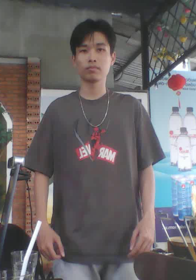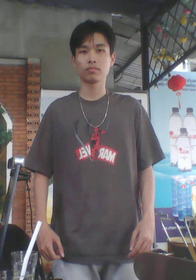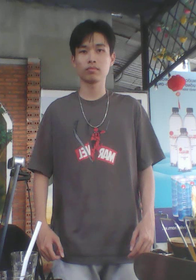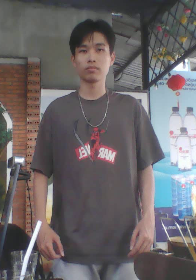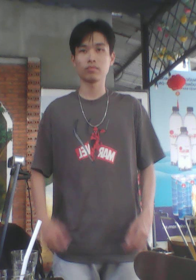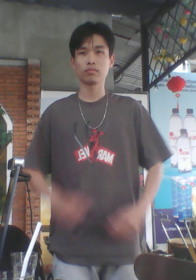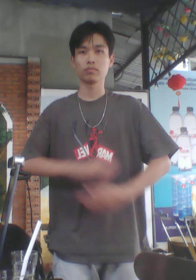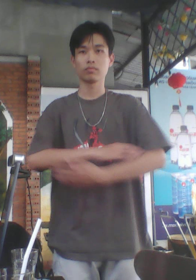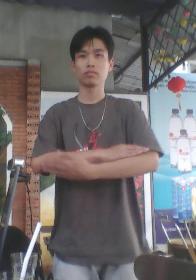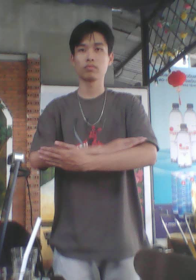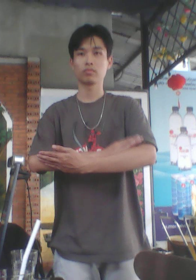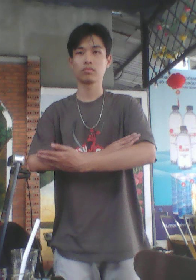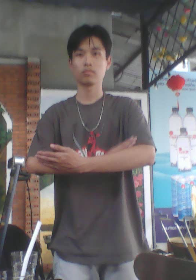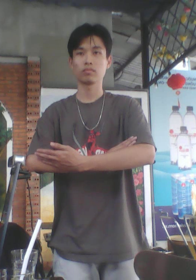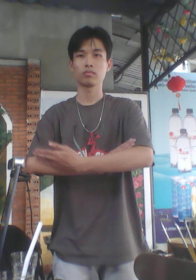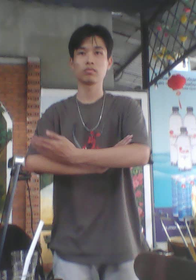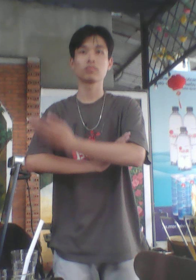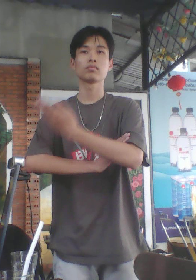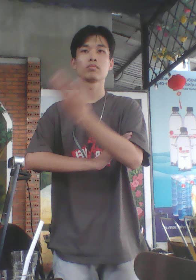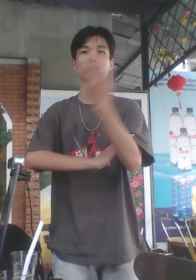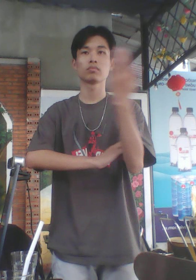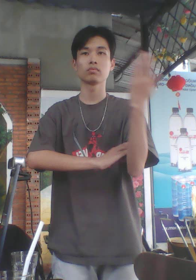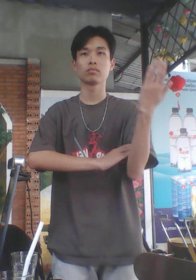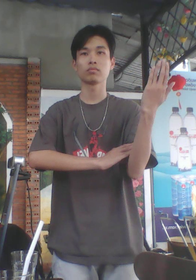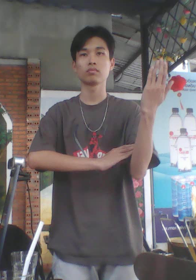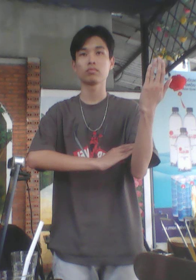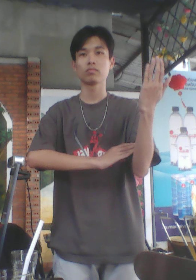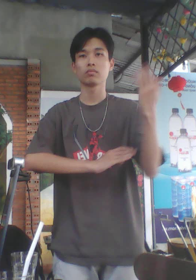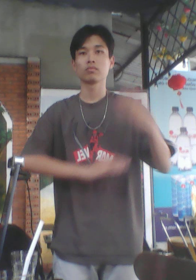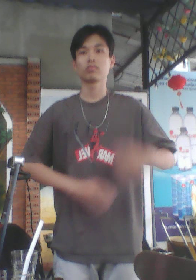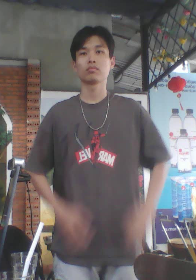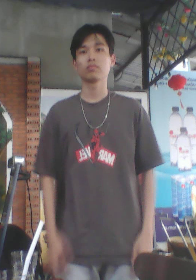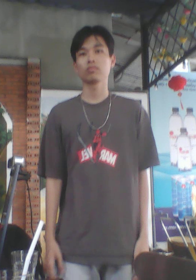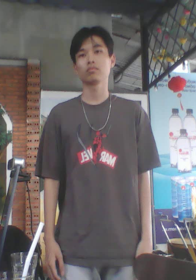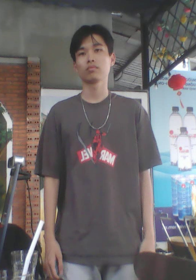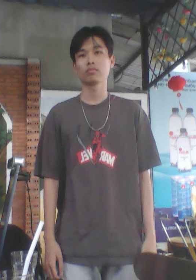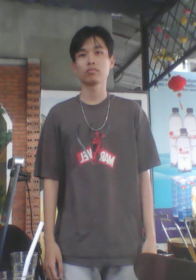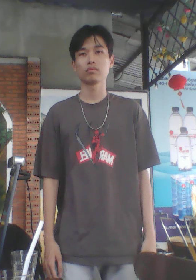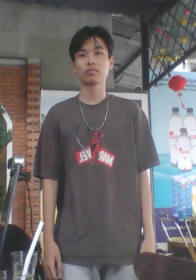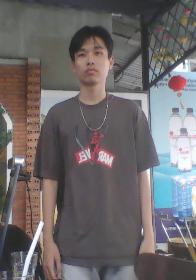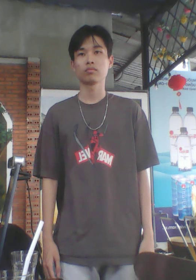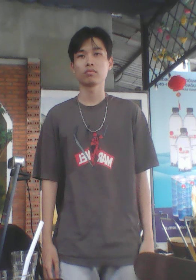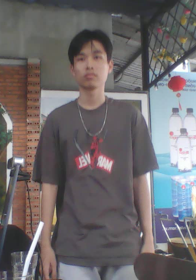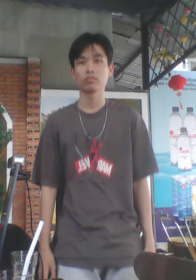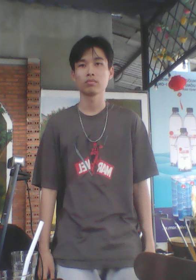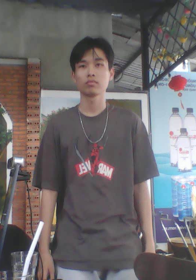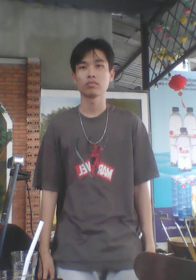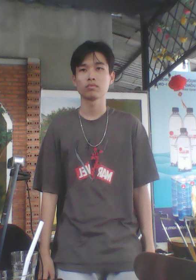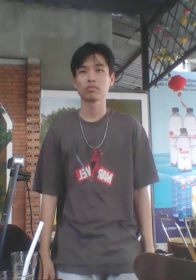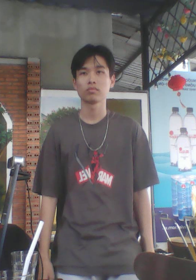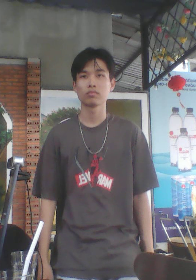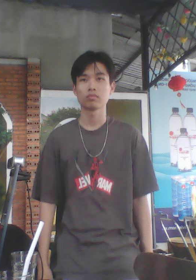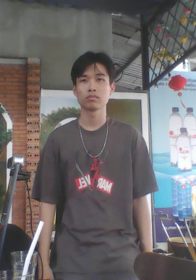buổi sáng